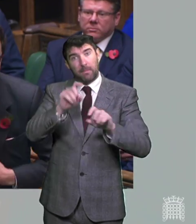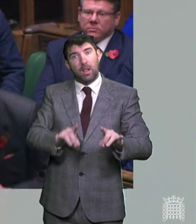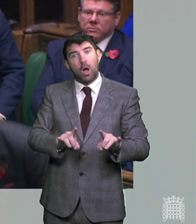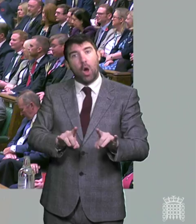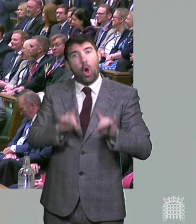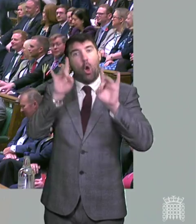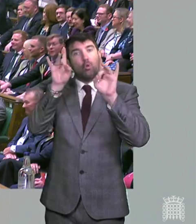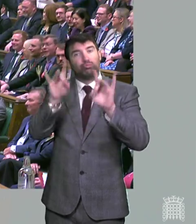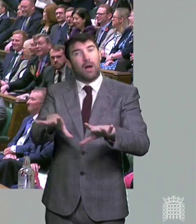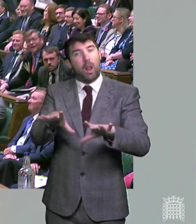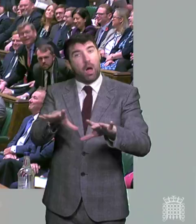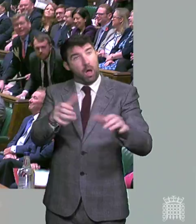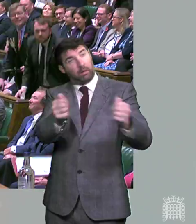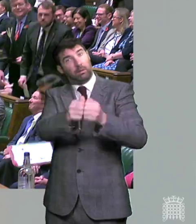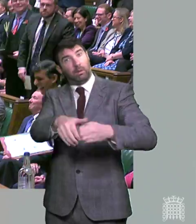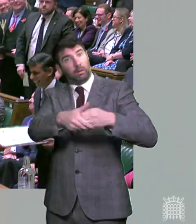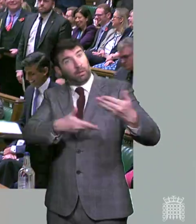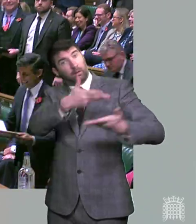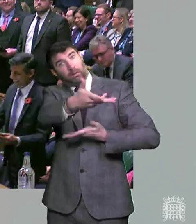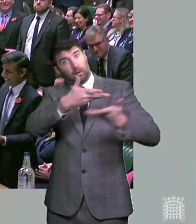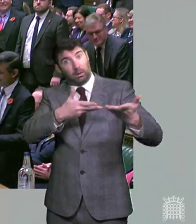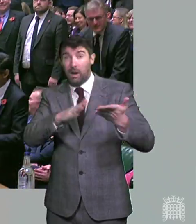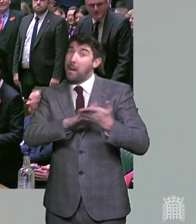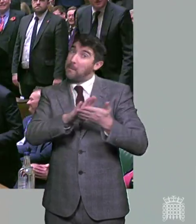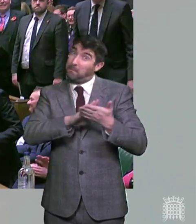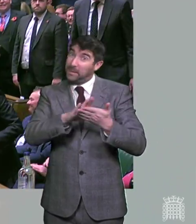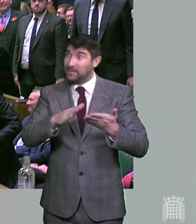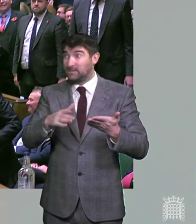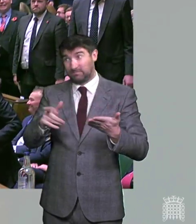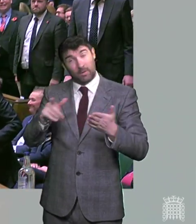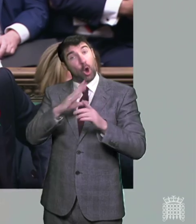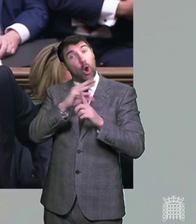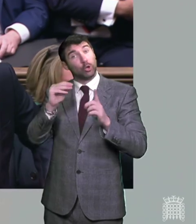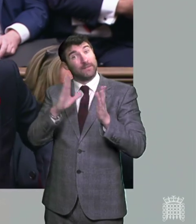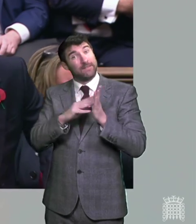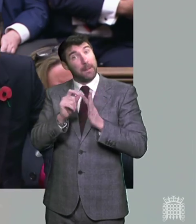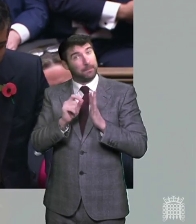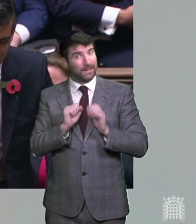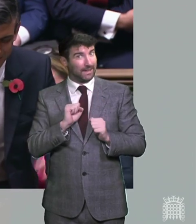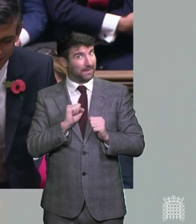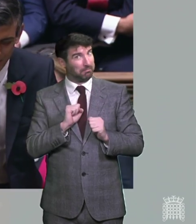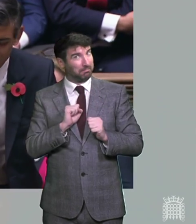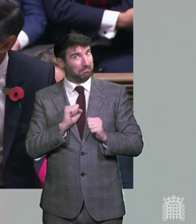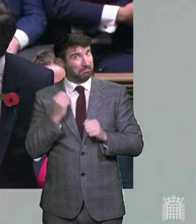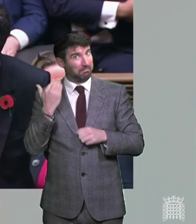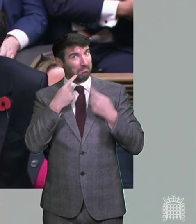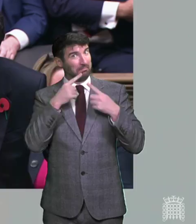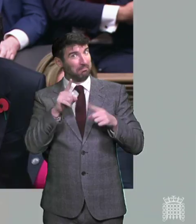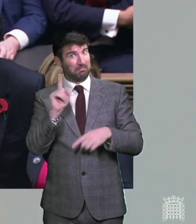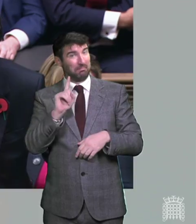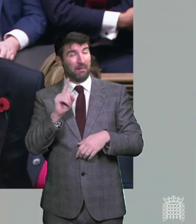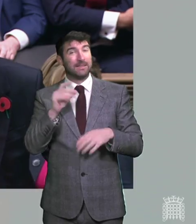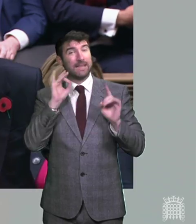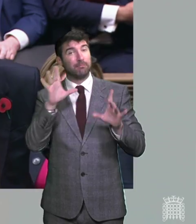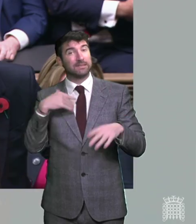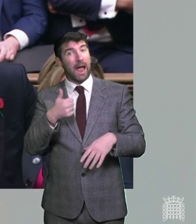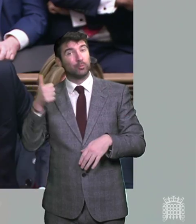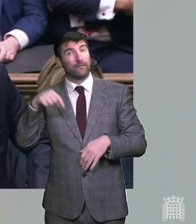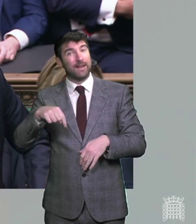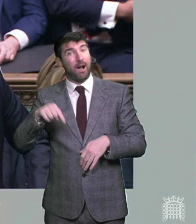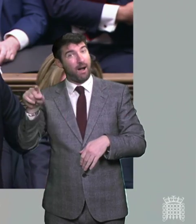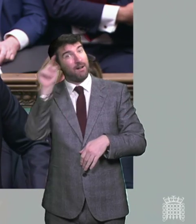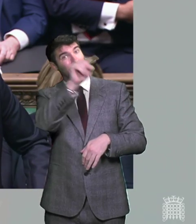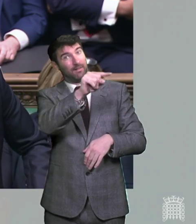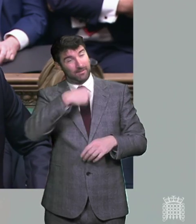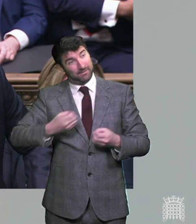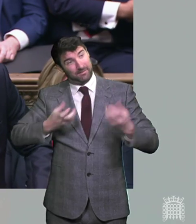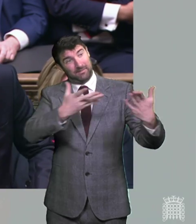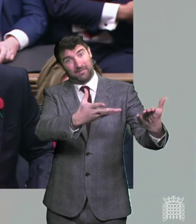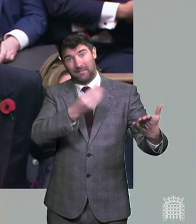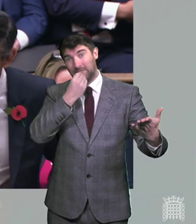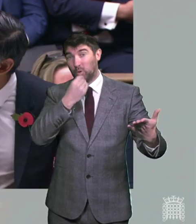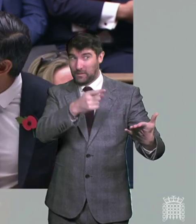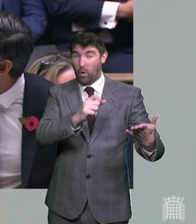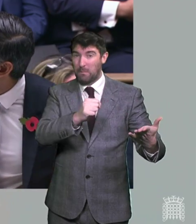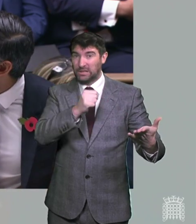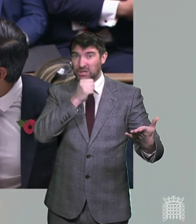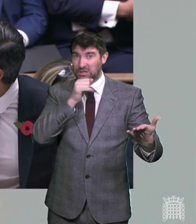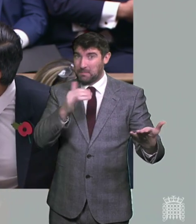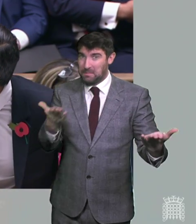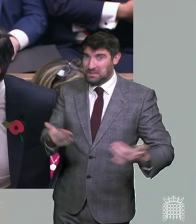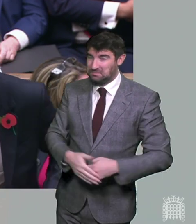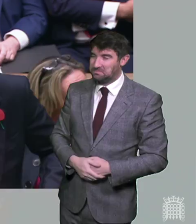I agree with my honourable Friend that British farmers are, indeed, the lifeblood of our nation.